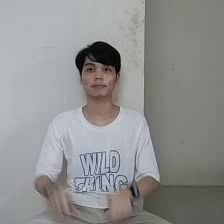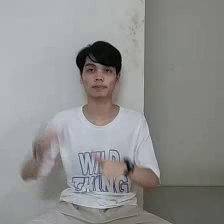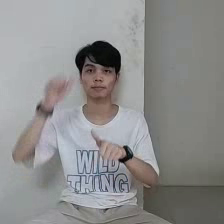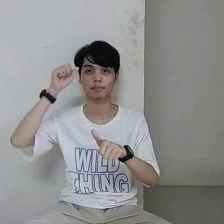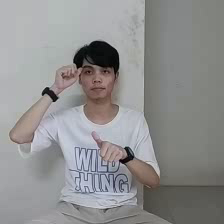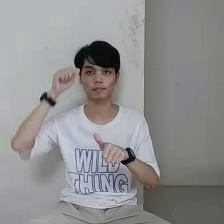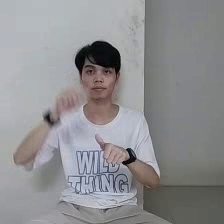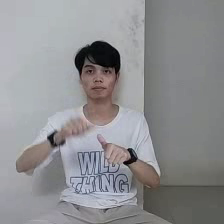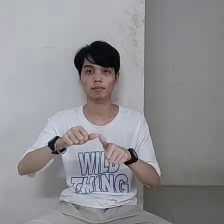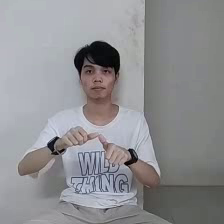Nhớ